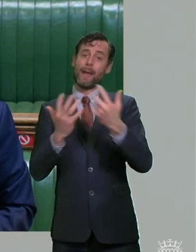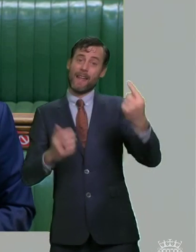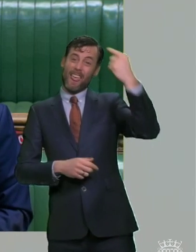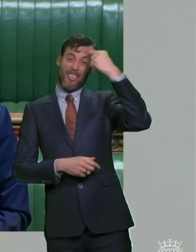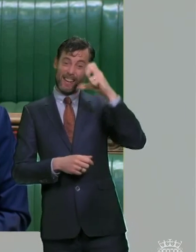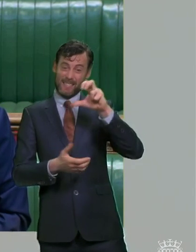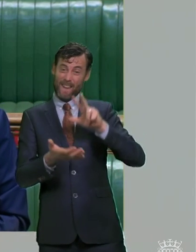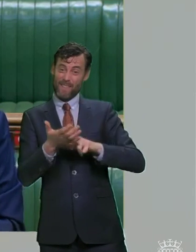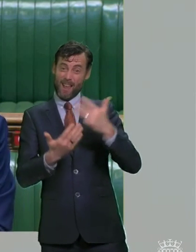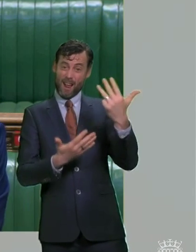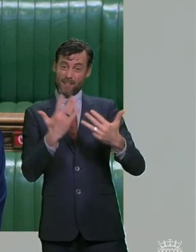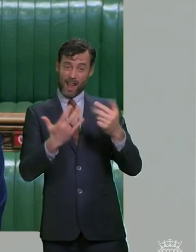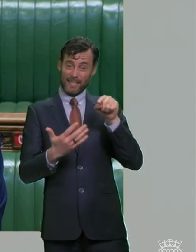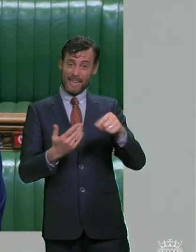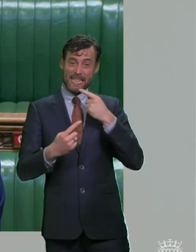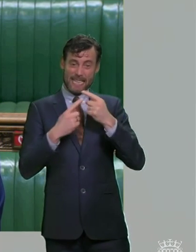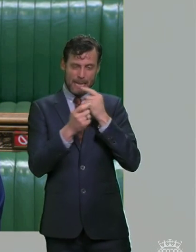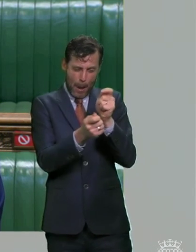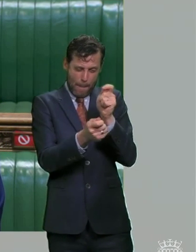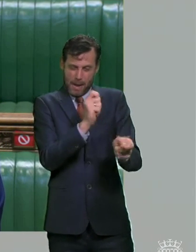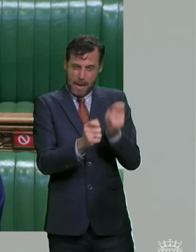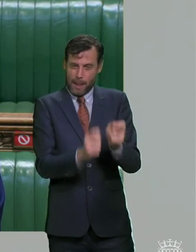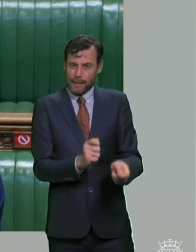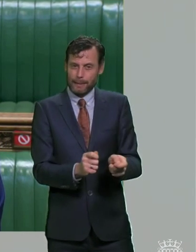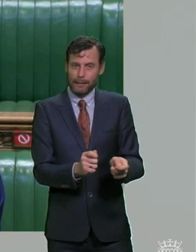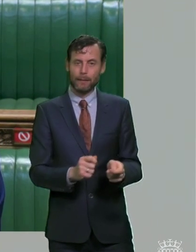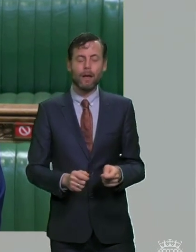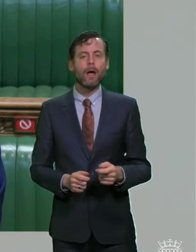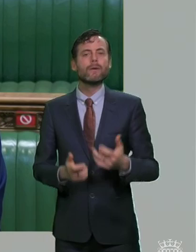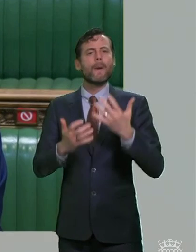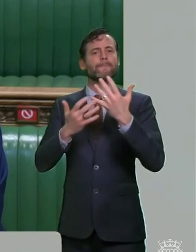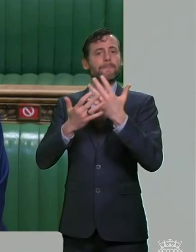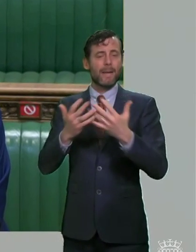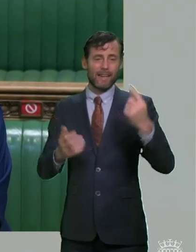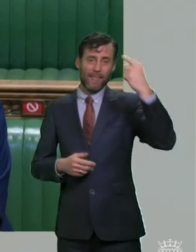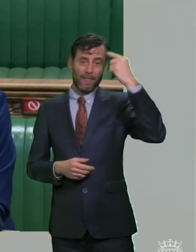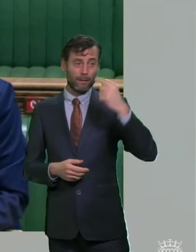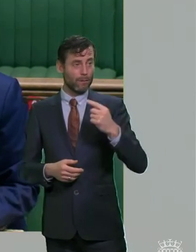and that Monday’s road map is based on “dodgy assumptions” and “false modelling”.